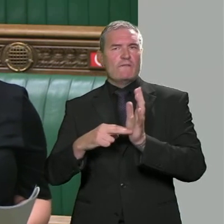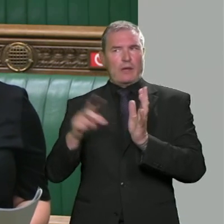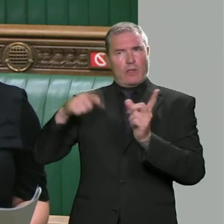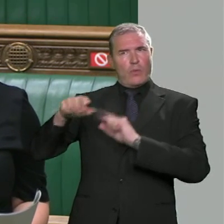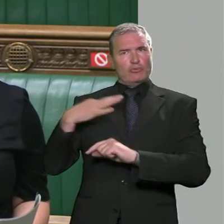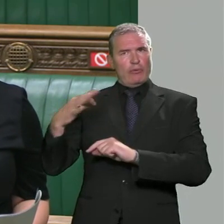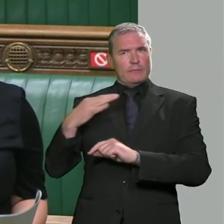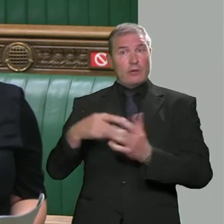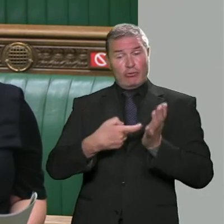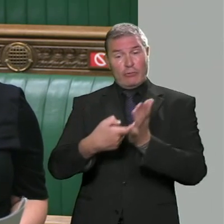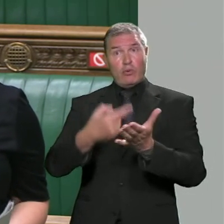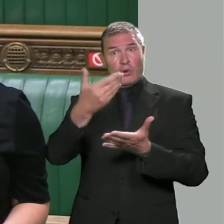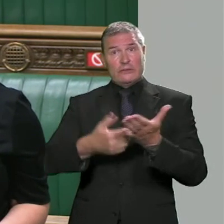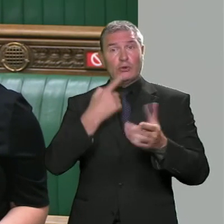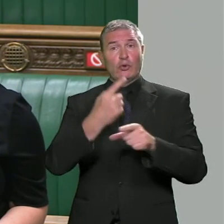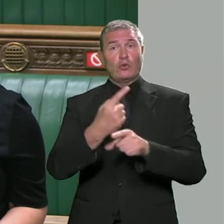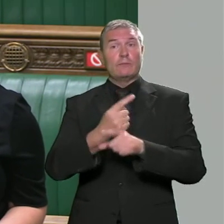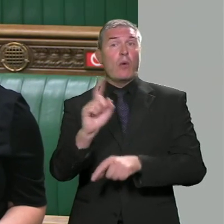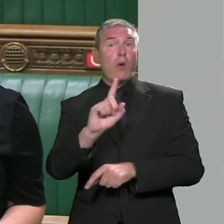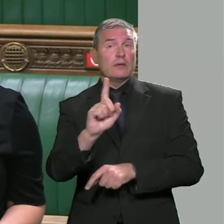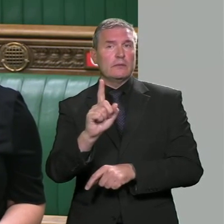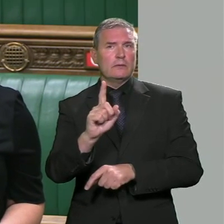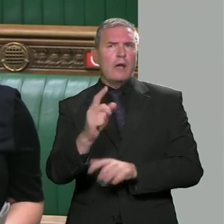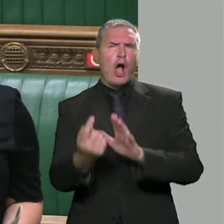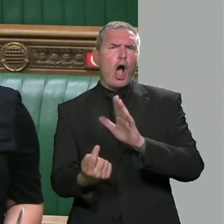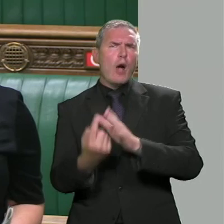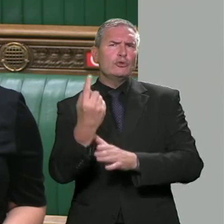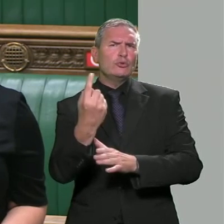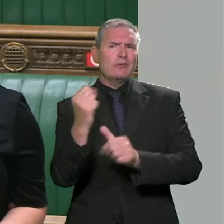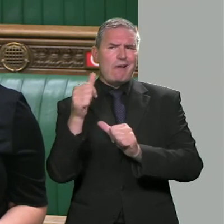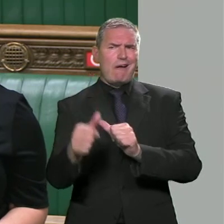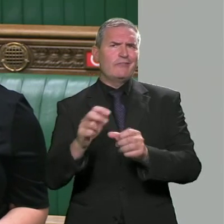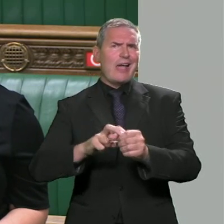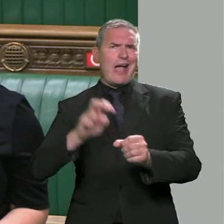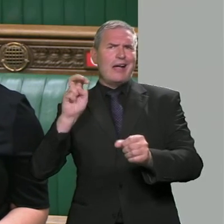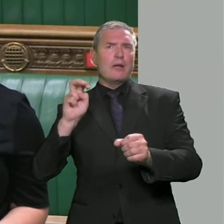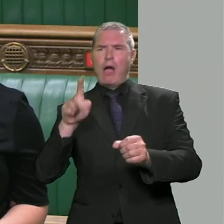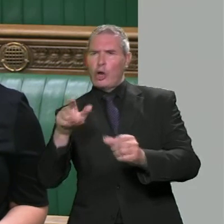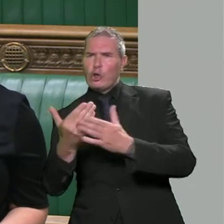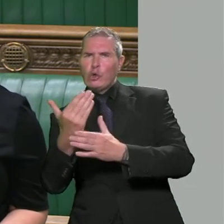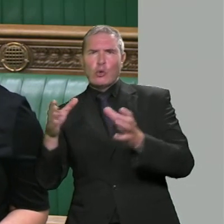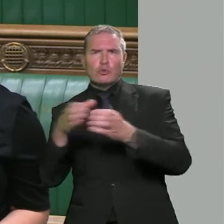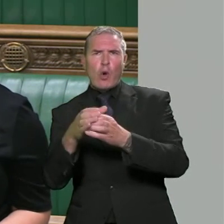The report makes recommendations about how to seize new opportunities from Brexit and back start-ups and new tech.